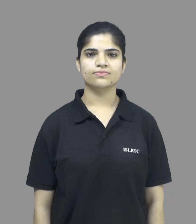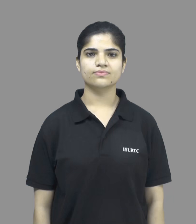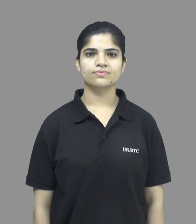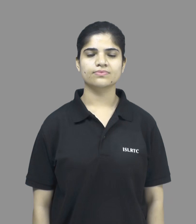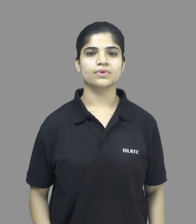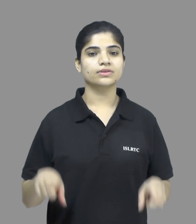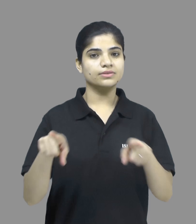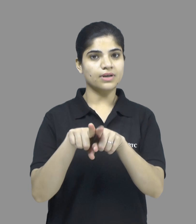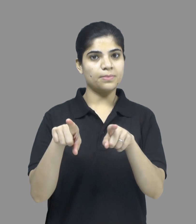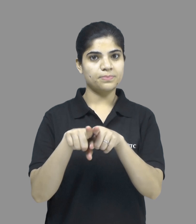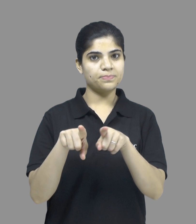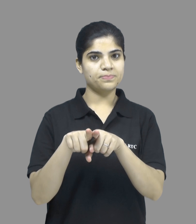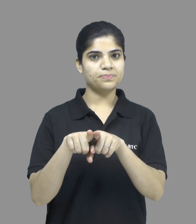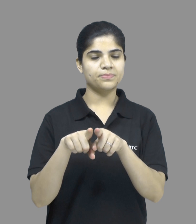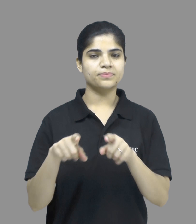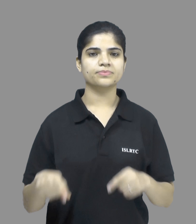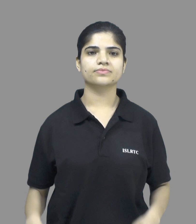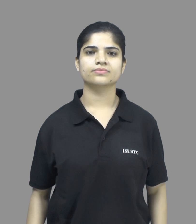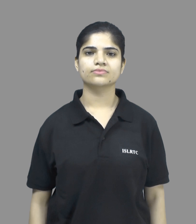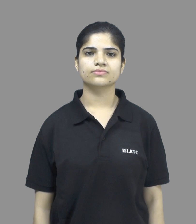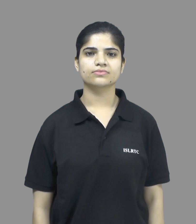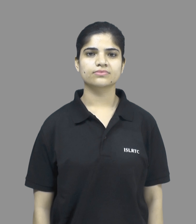Same